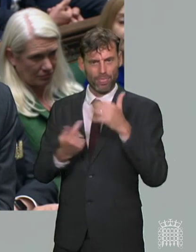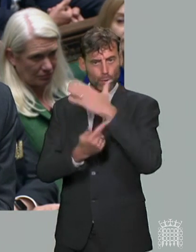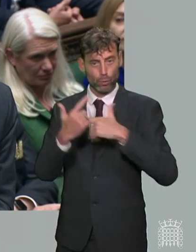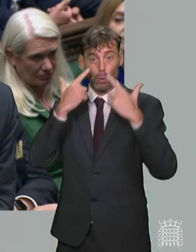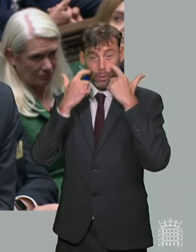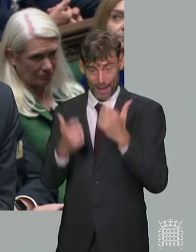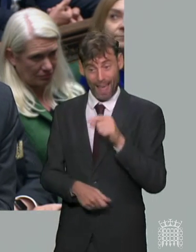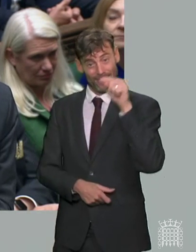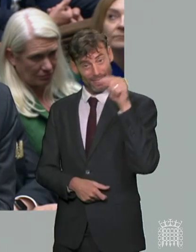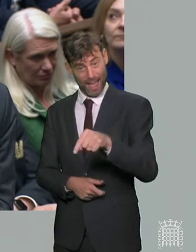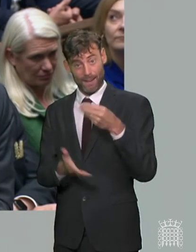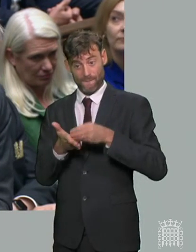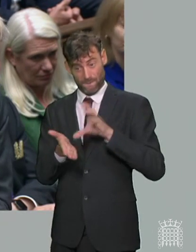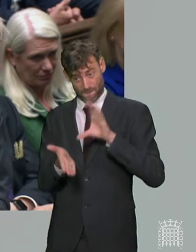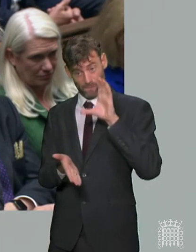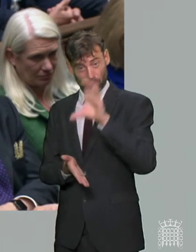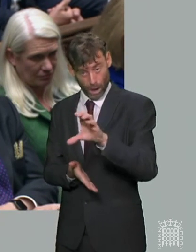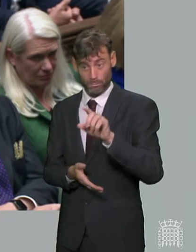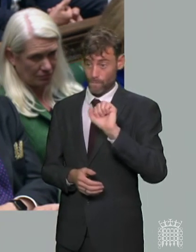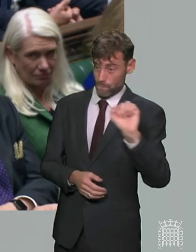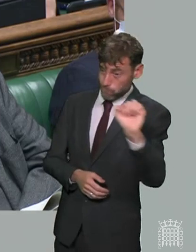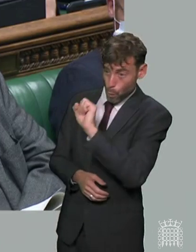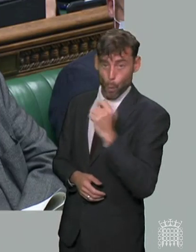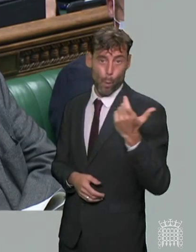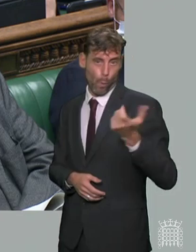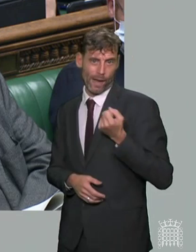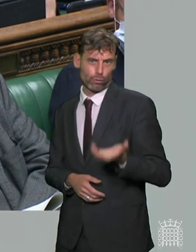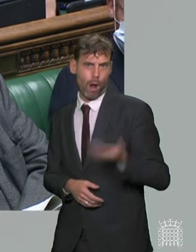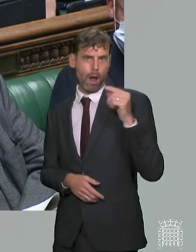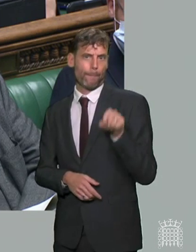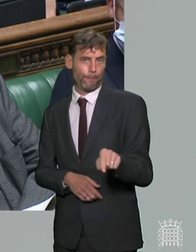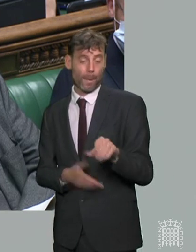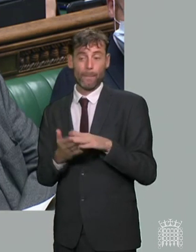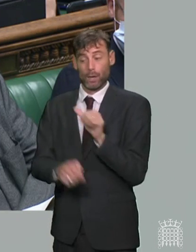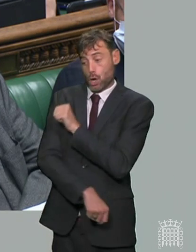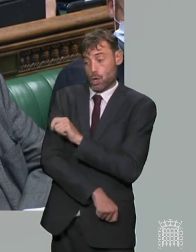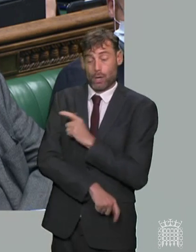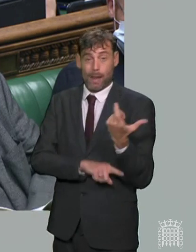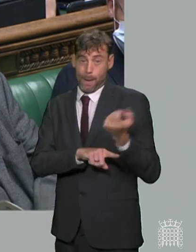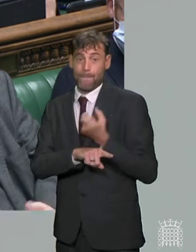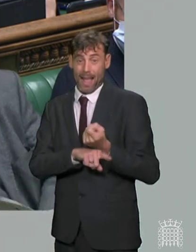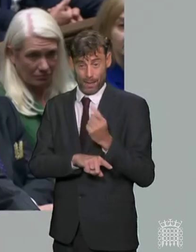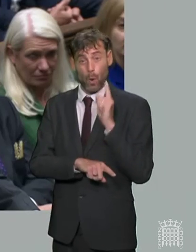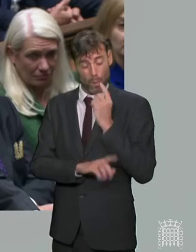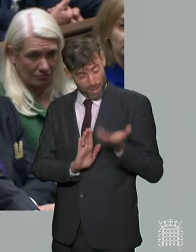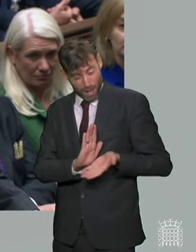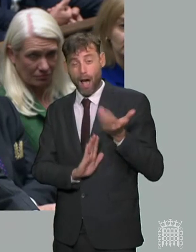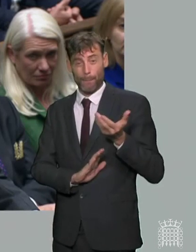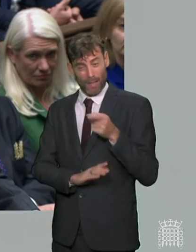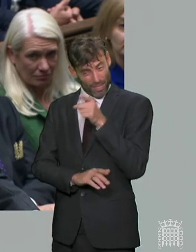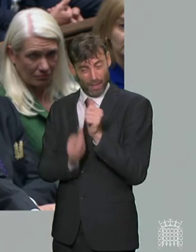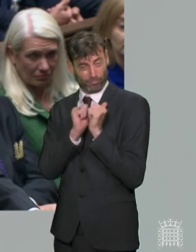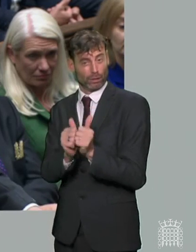That will help to fund, apart from anything else, the increase in nurses’ pay that they so thoroughly deserve.